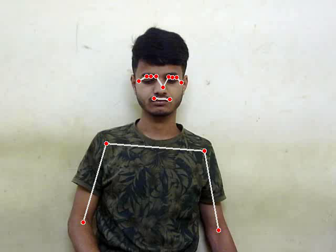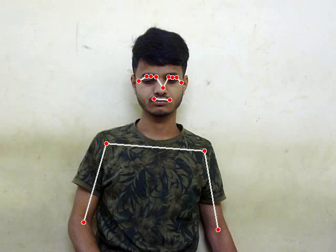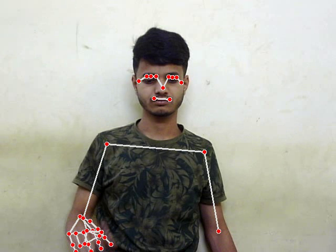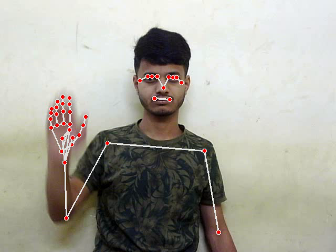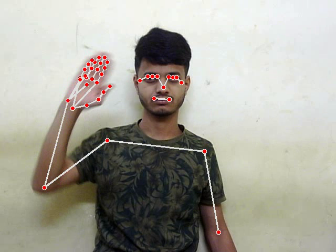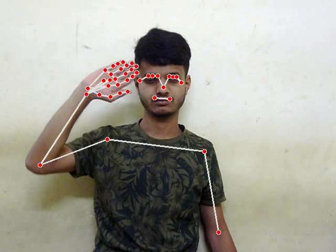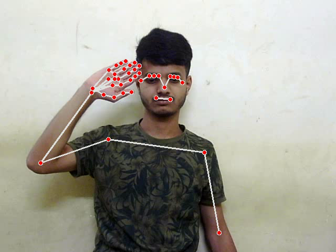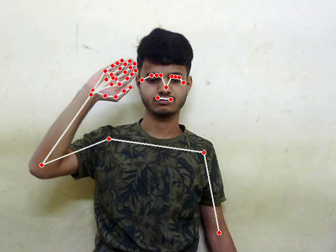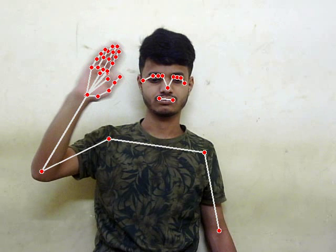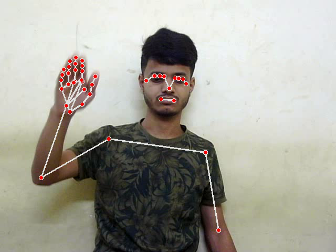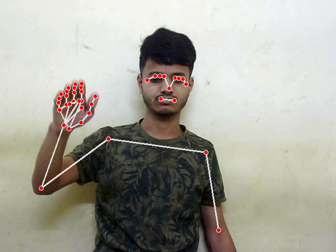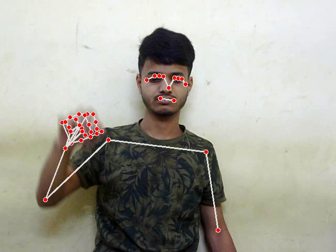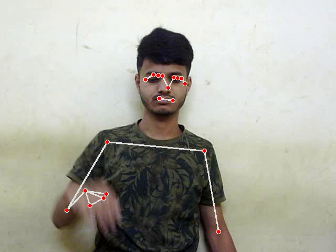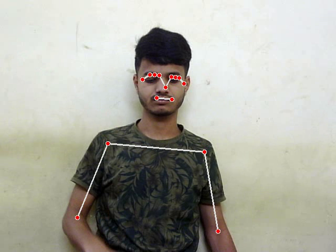hello